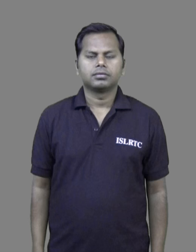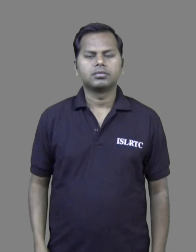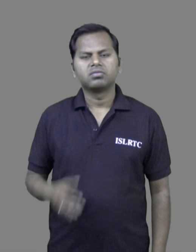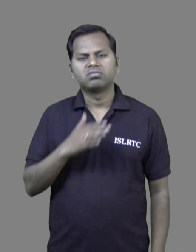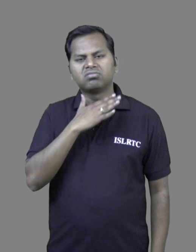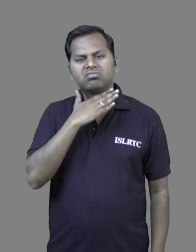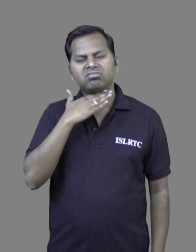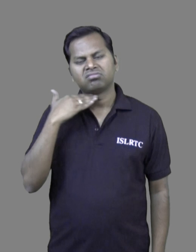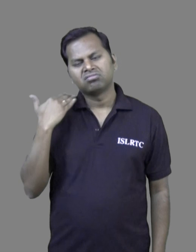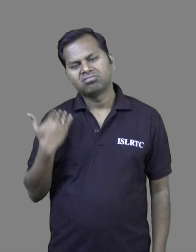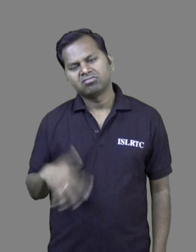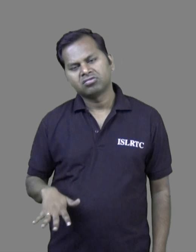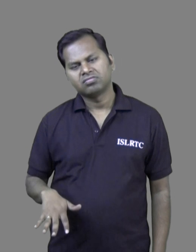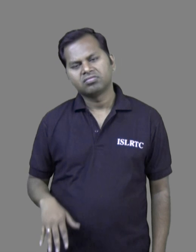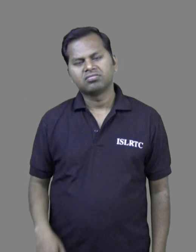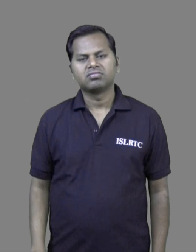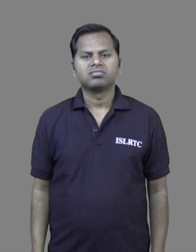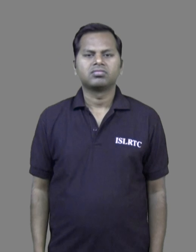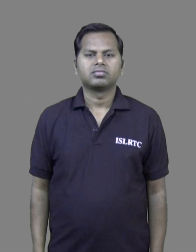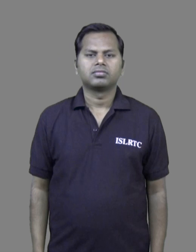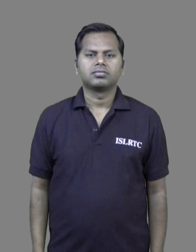Die Death